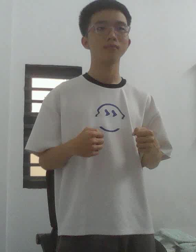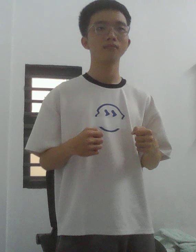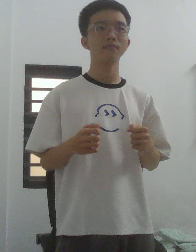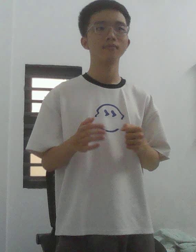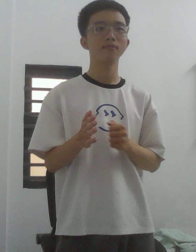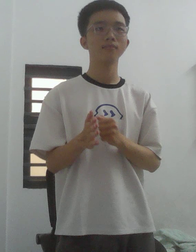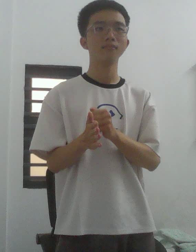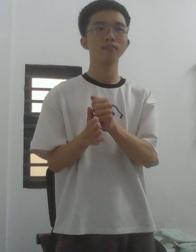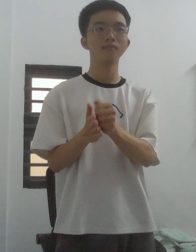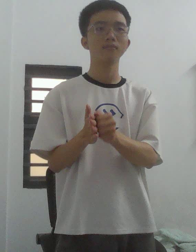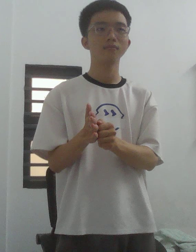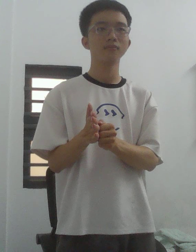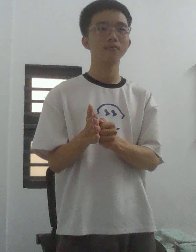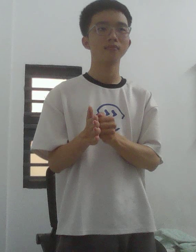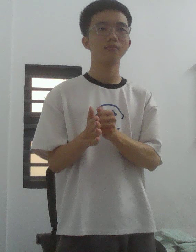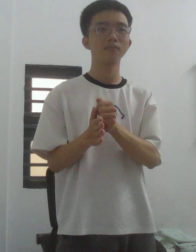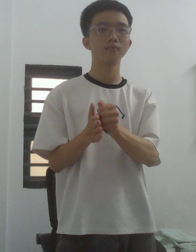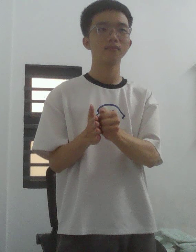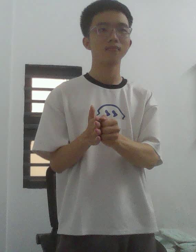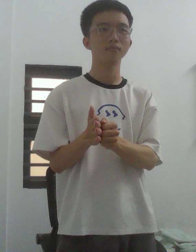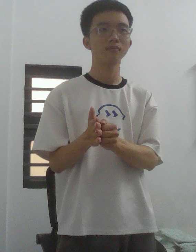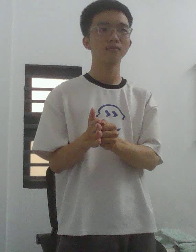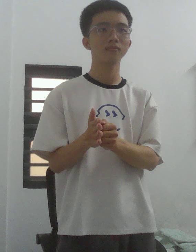thang